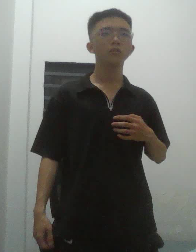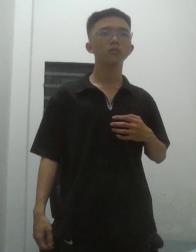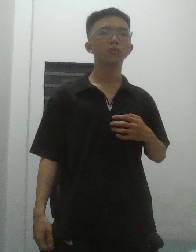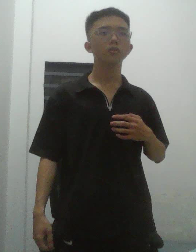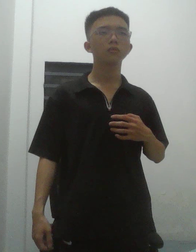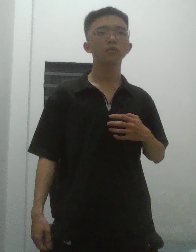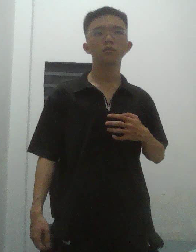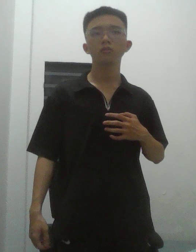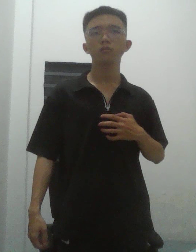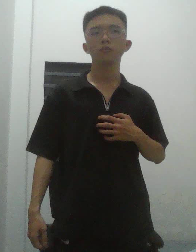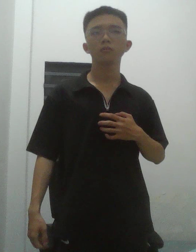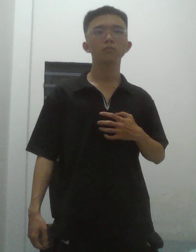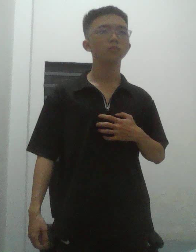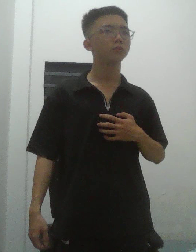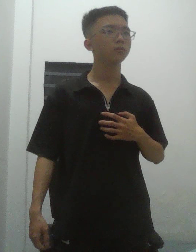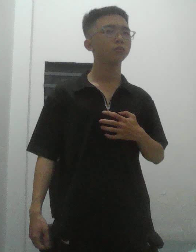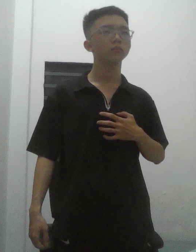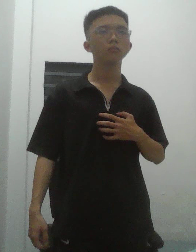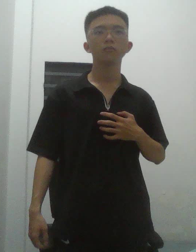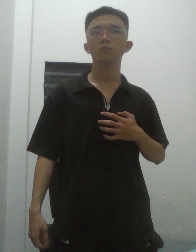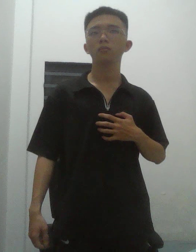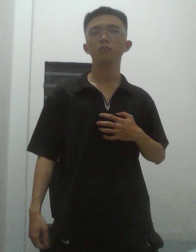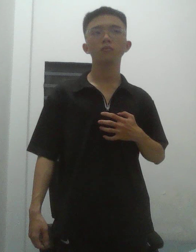khong thich